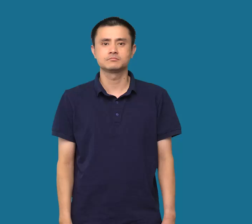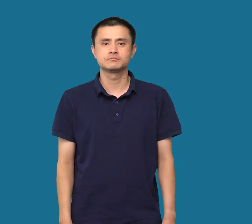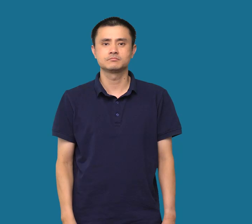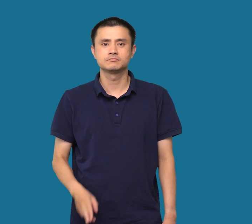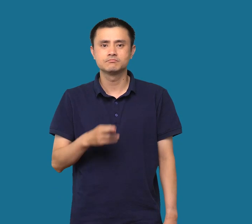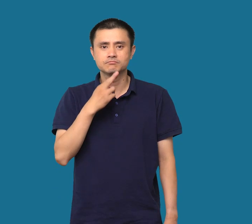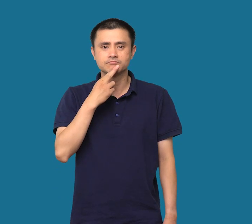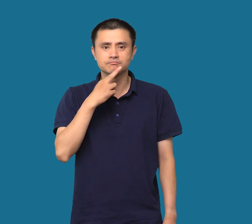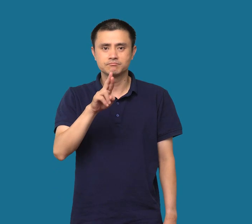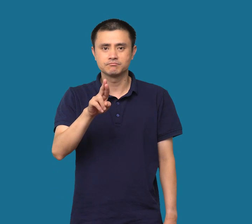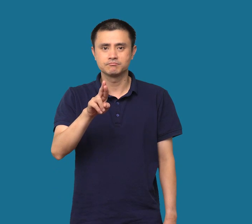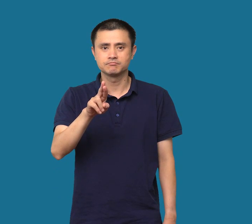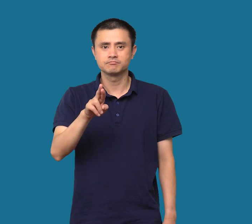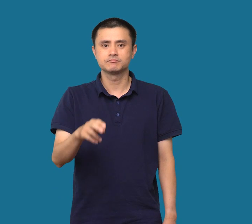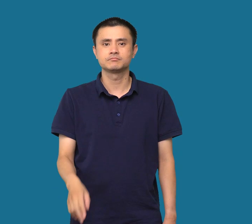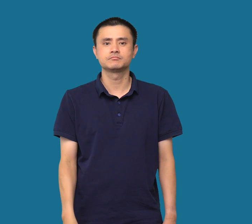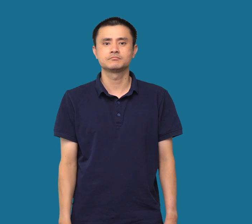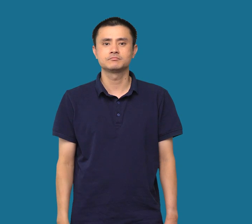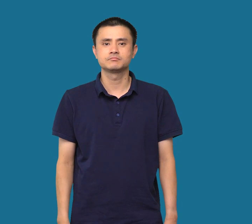anh rể